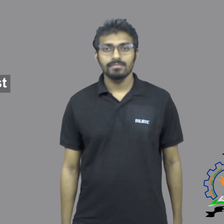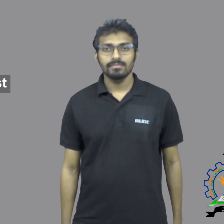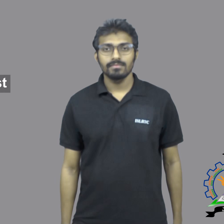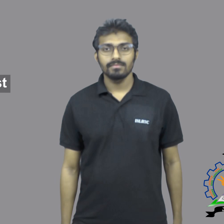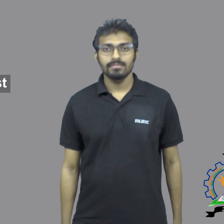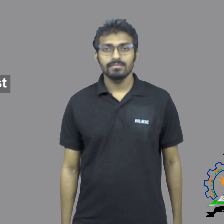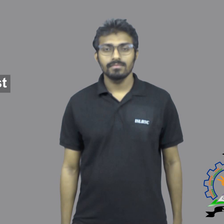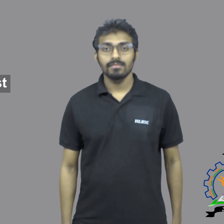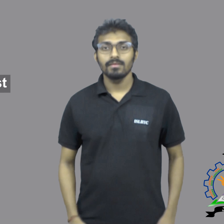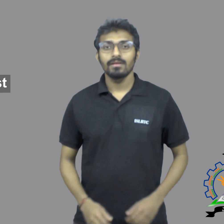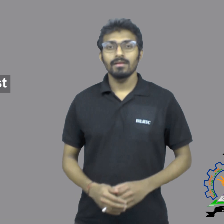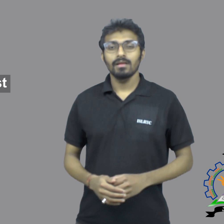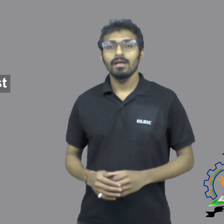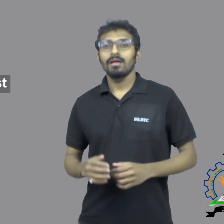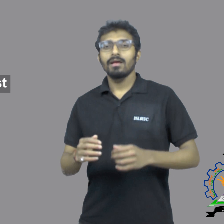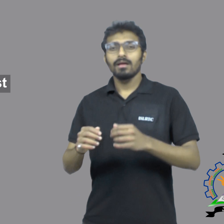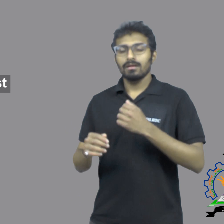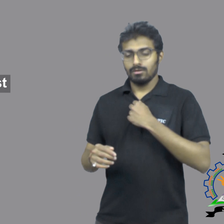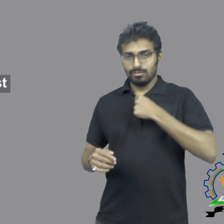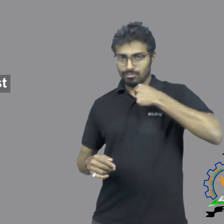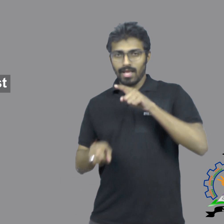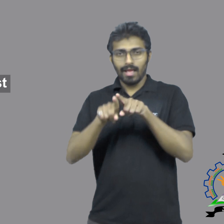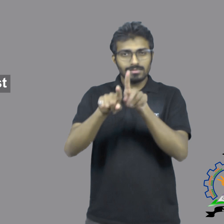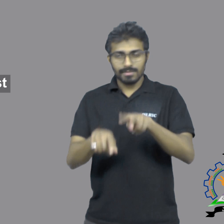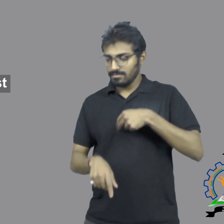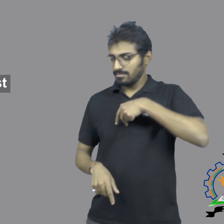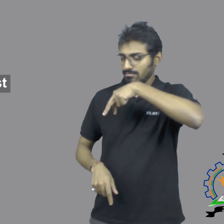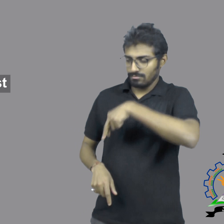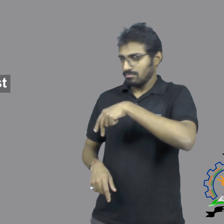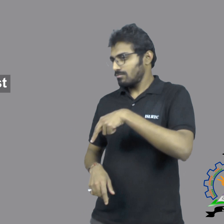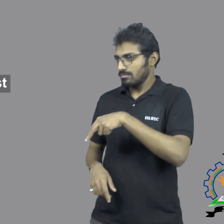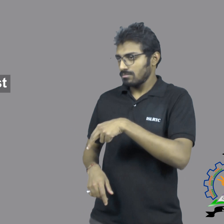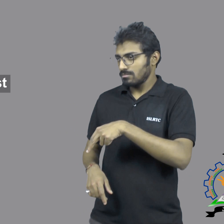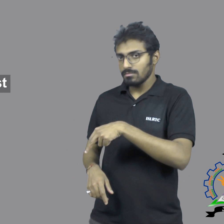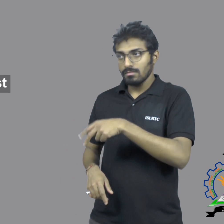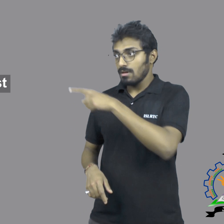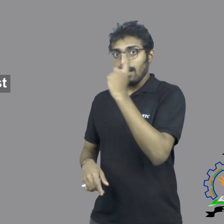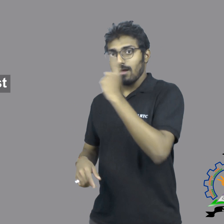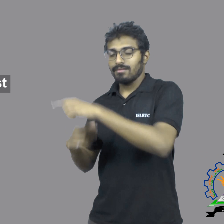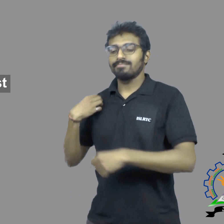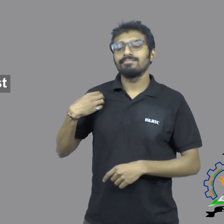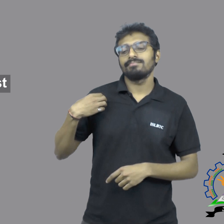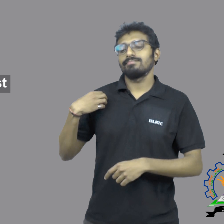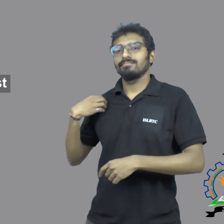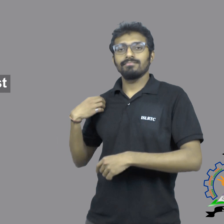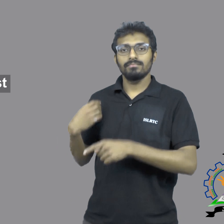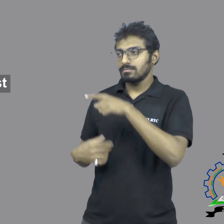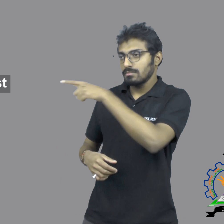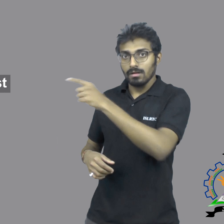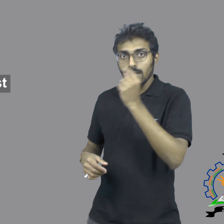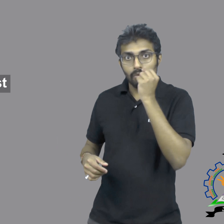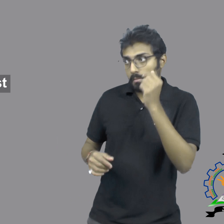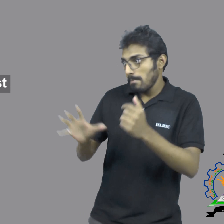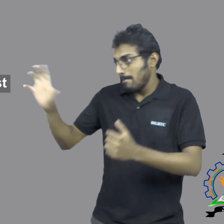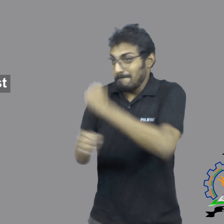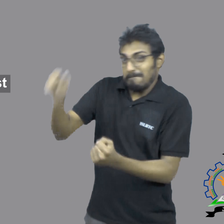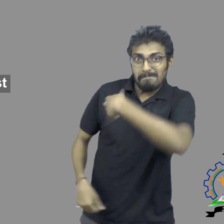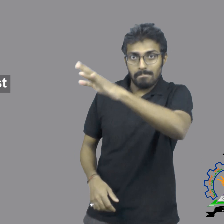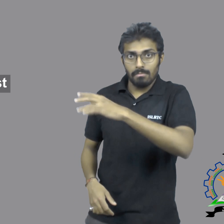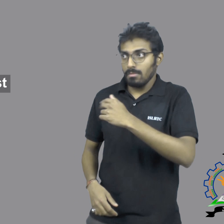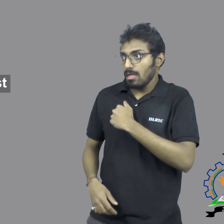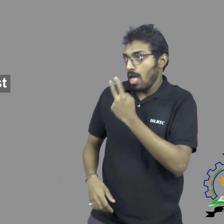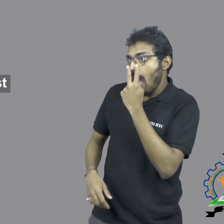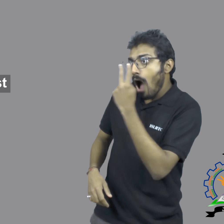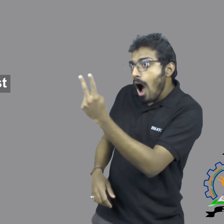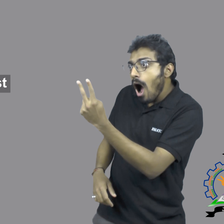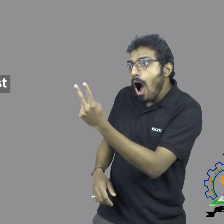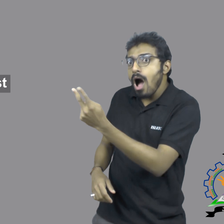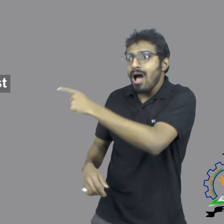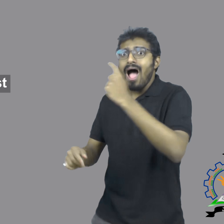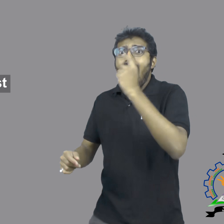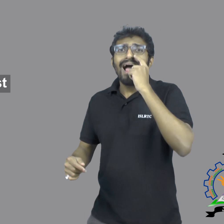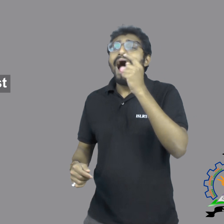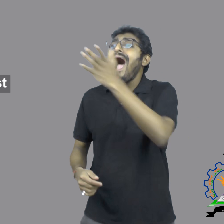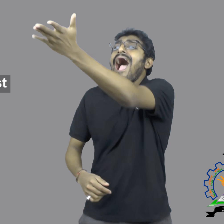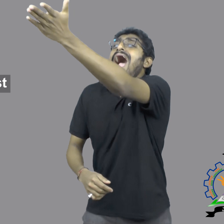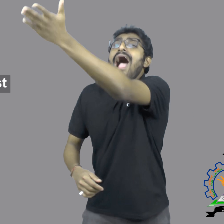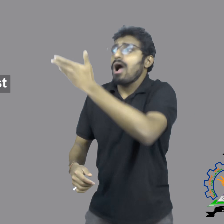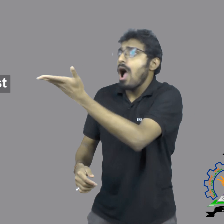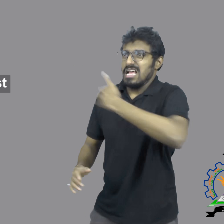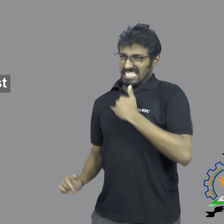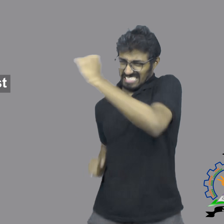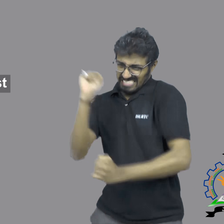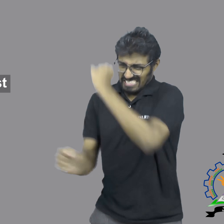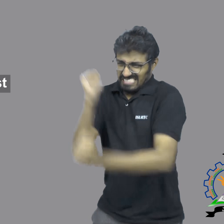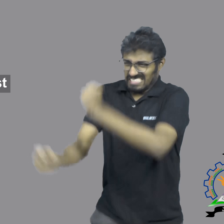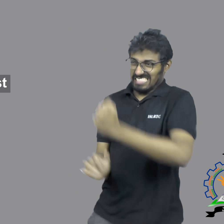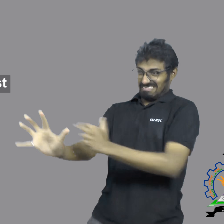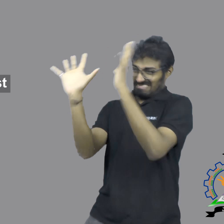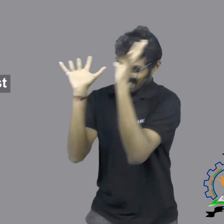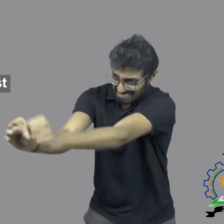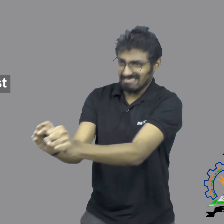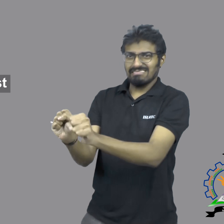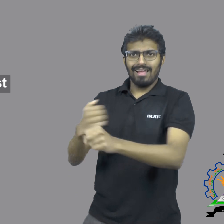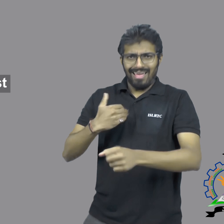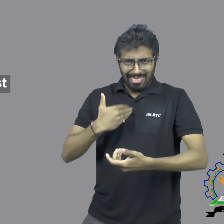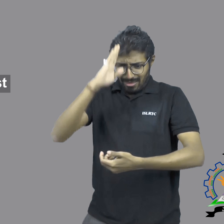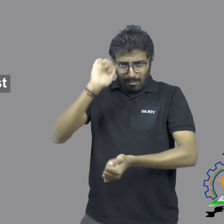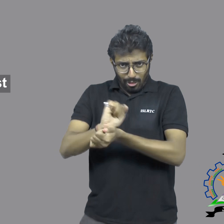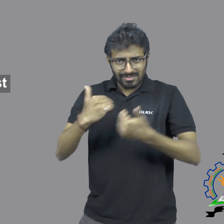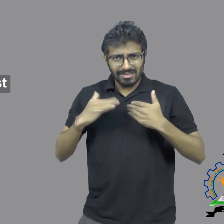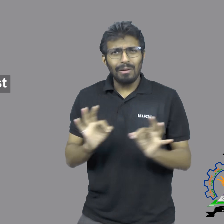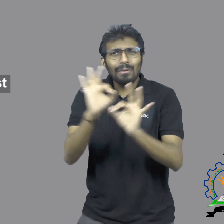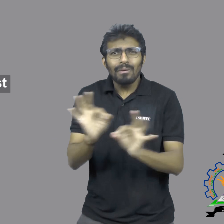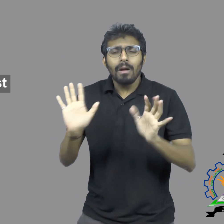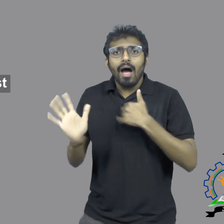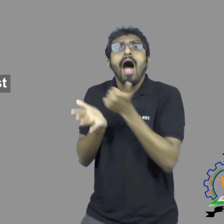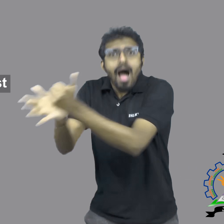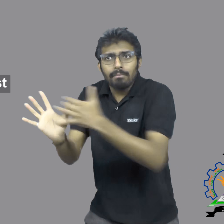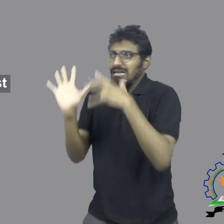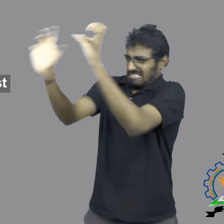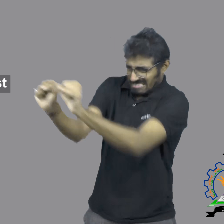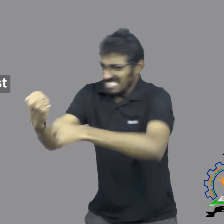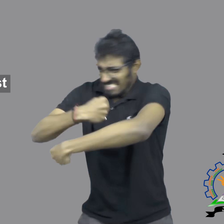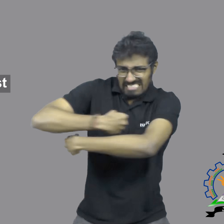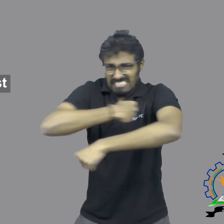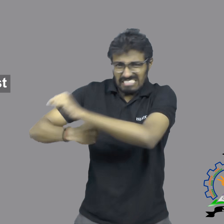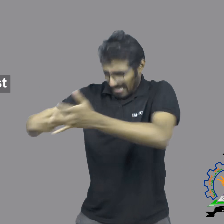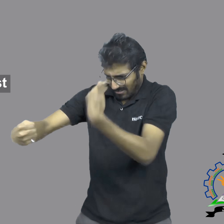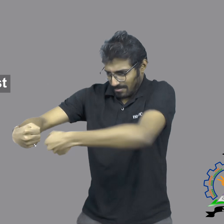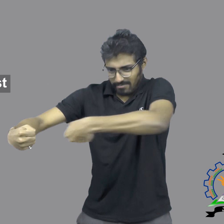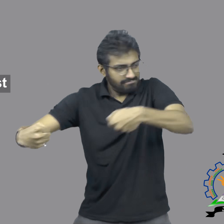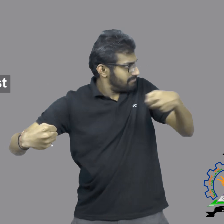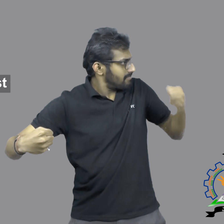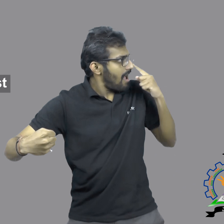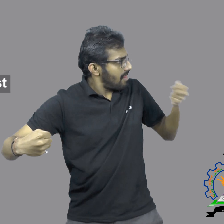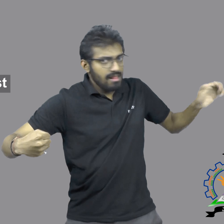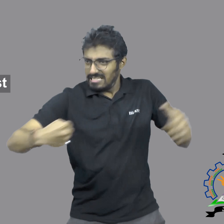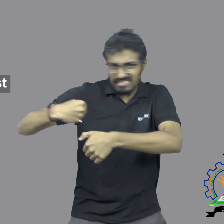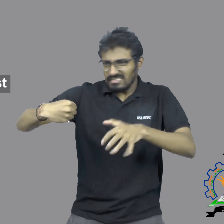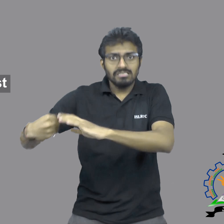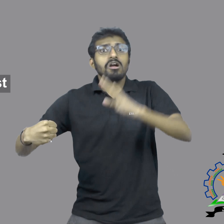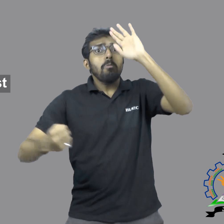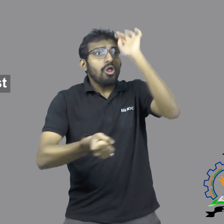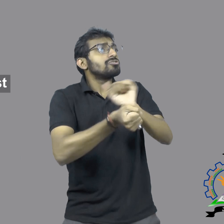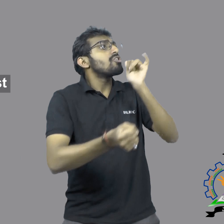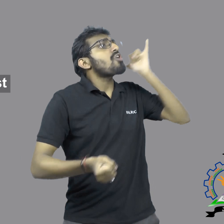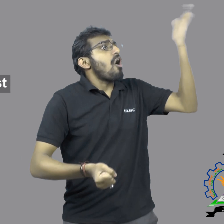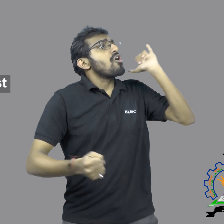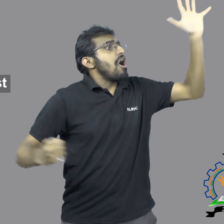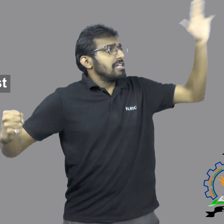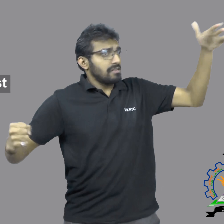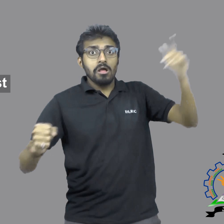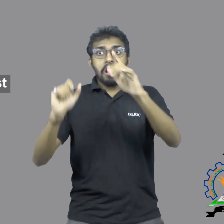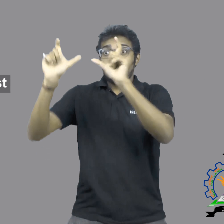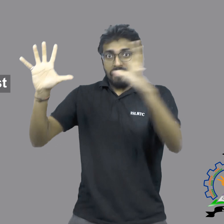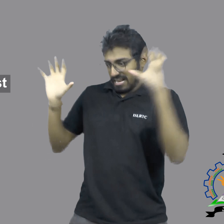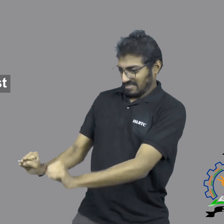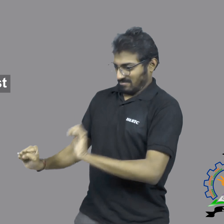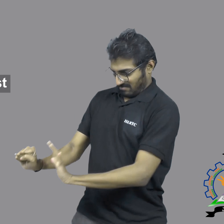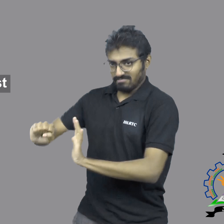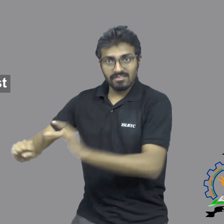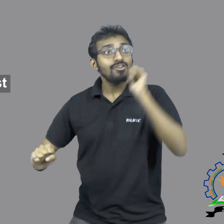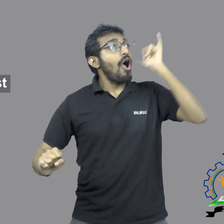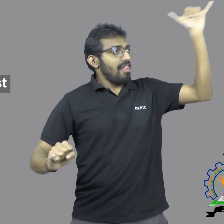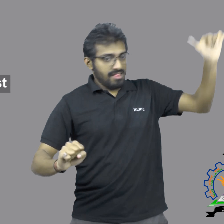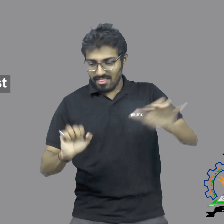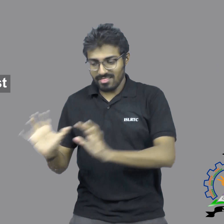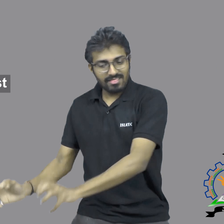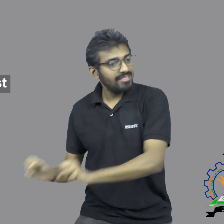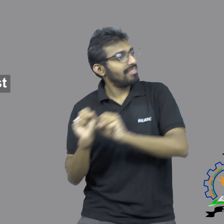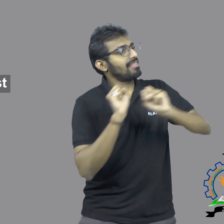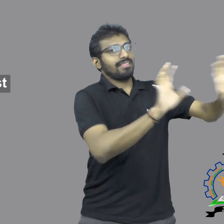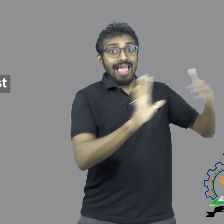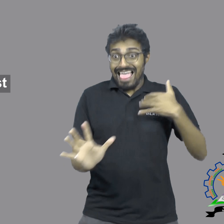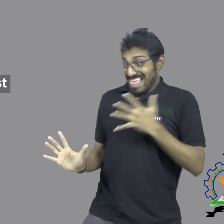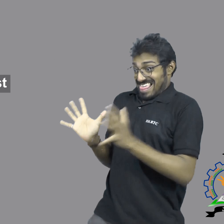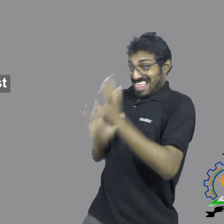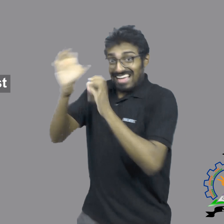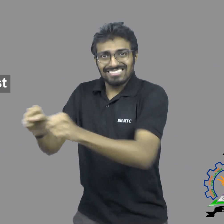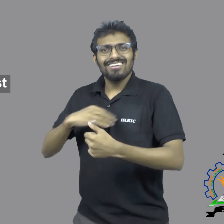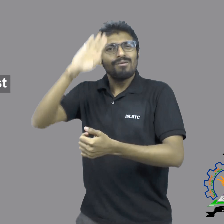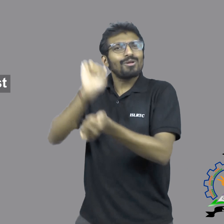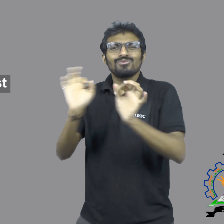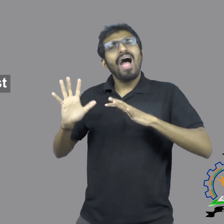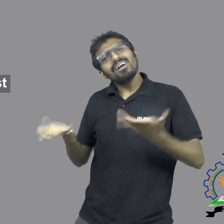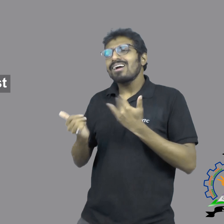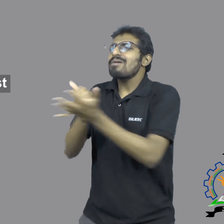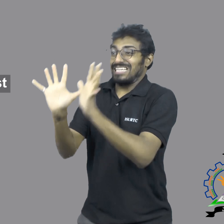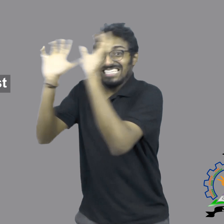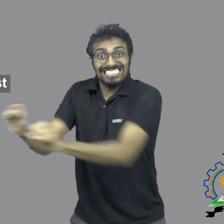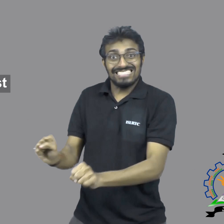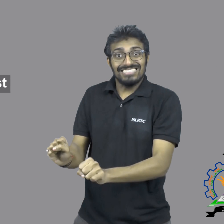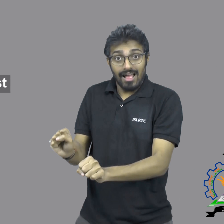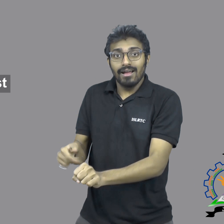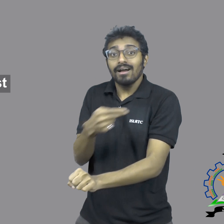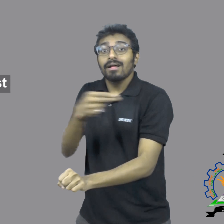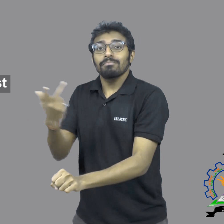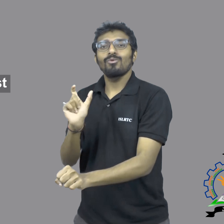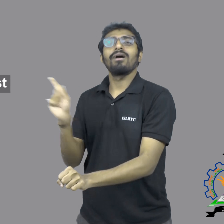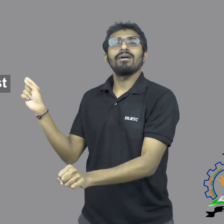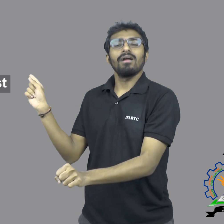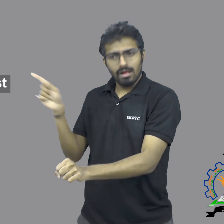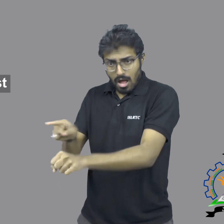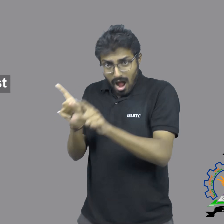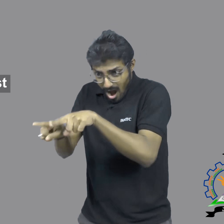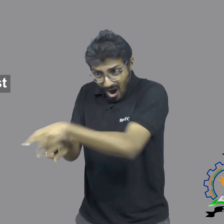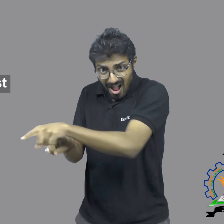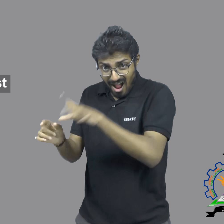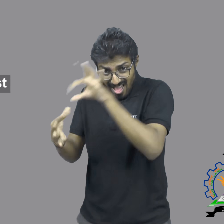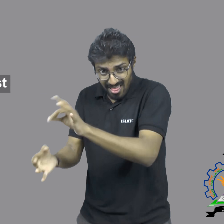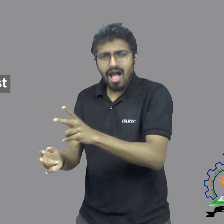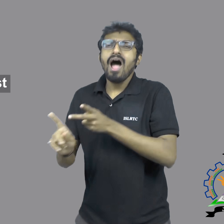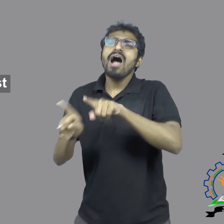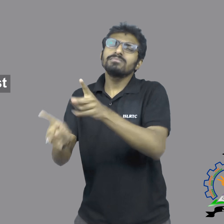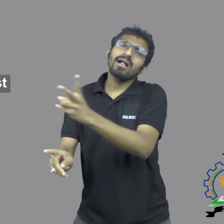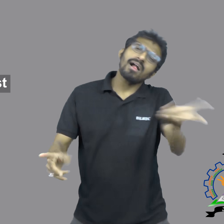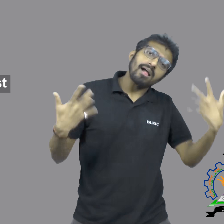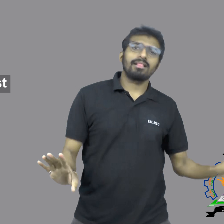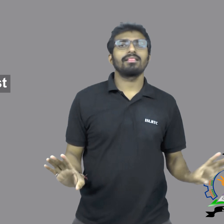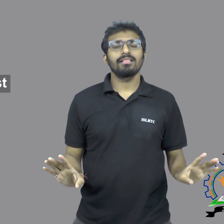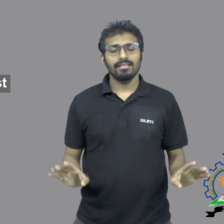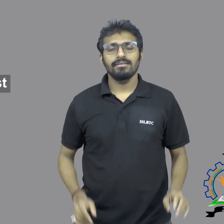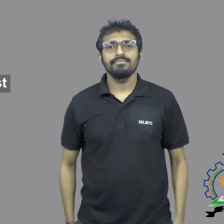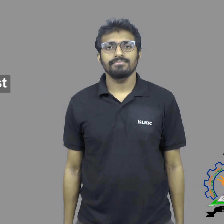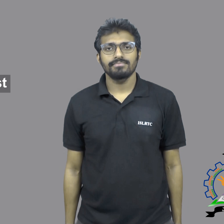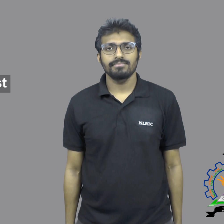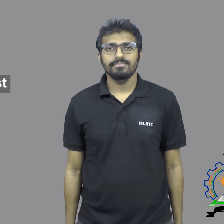Citizen's Arrest